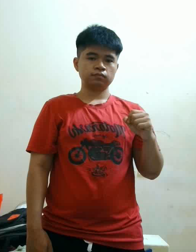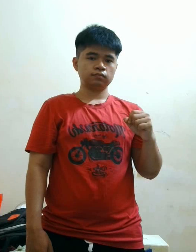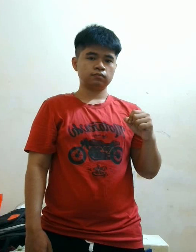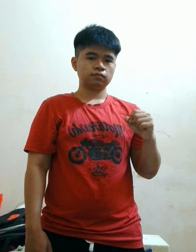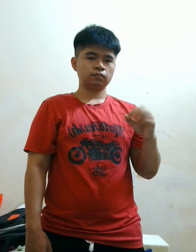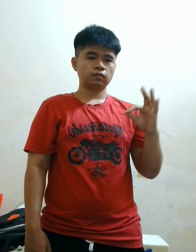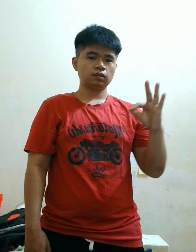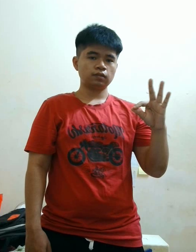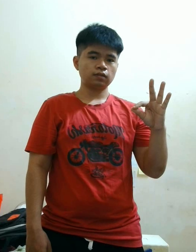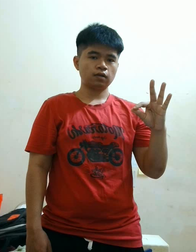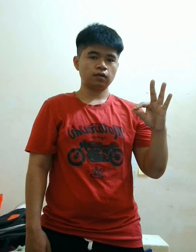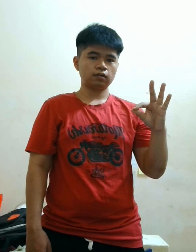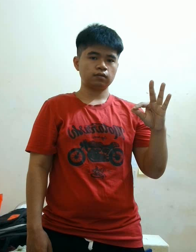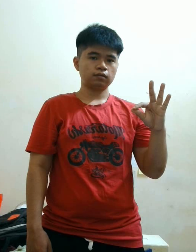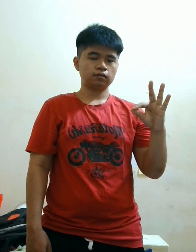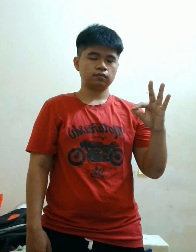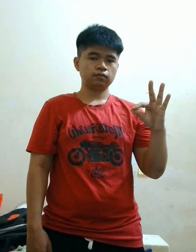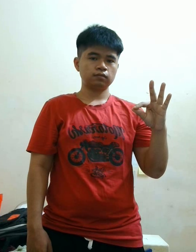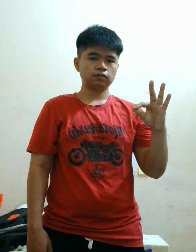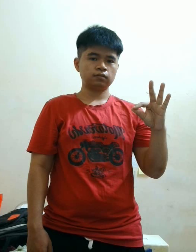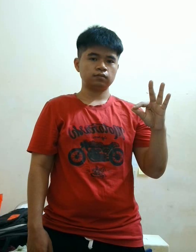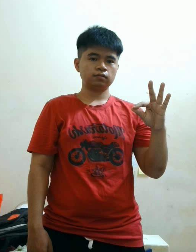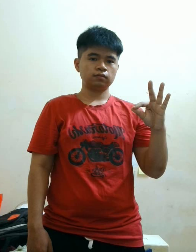t